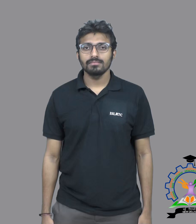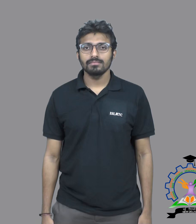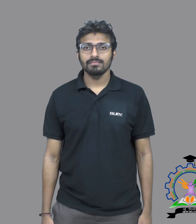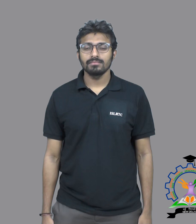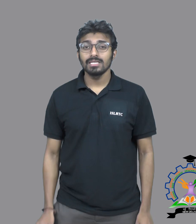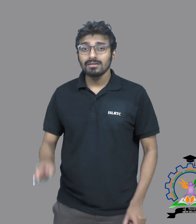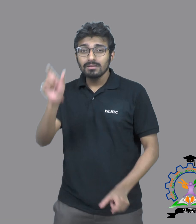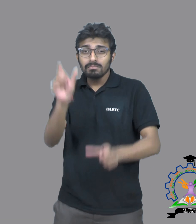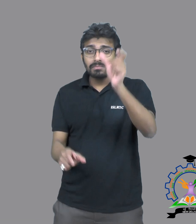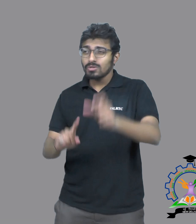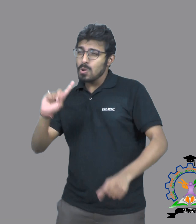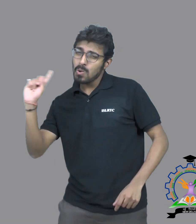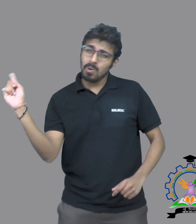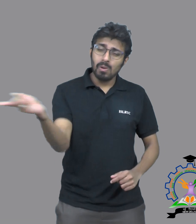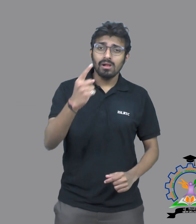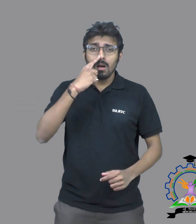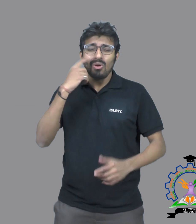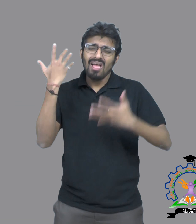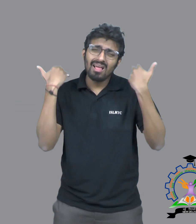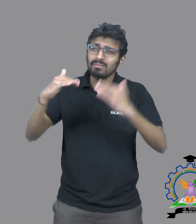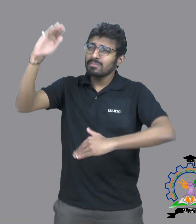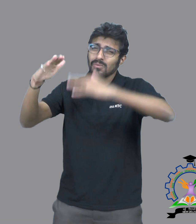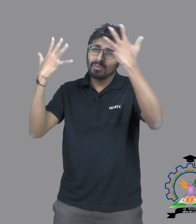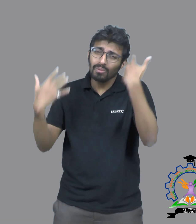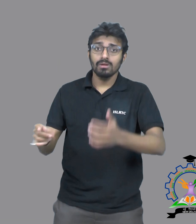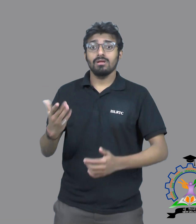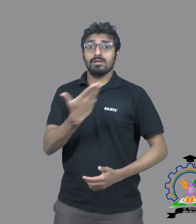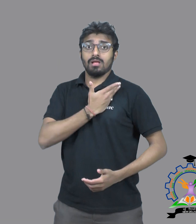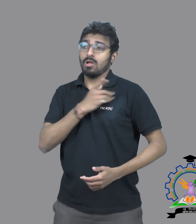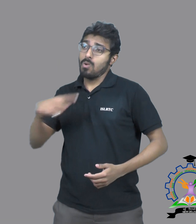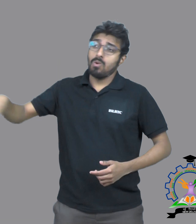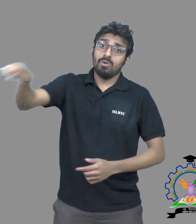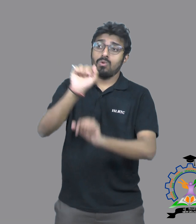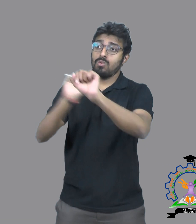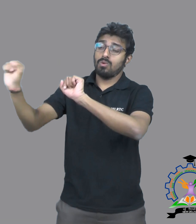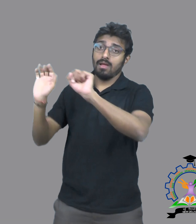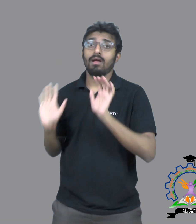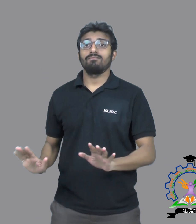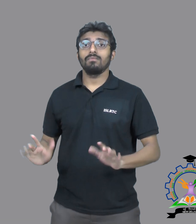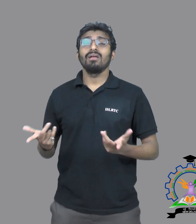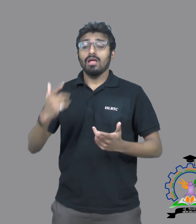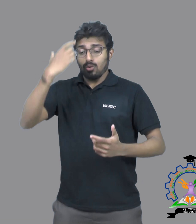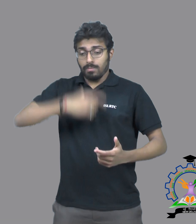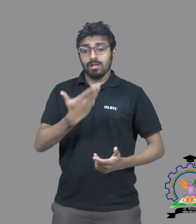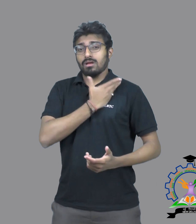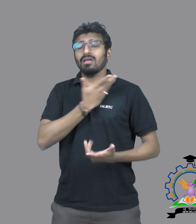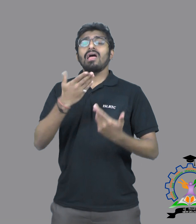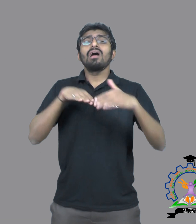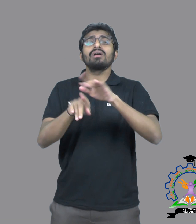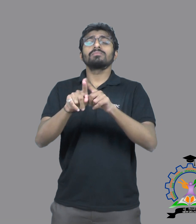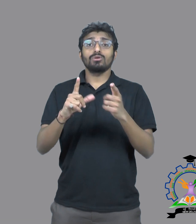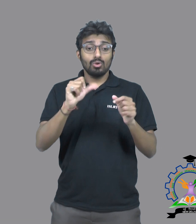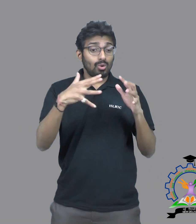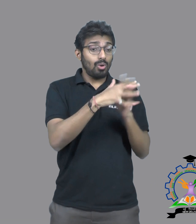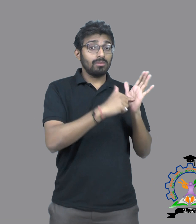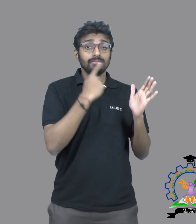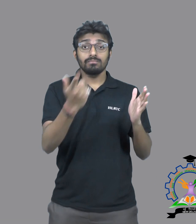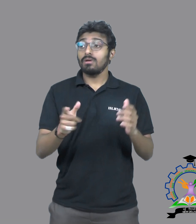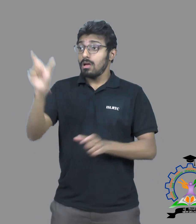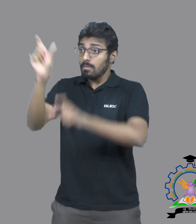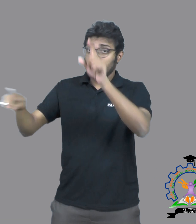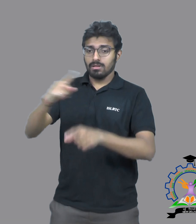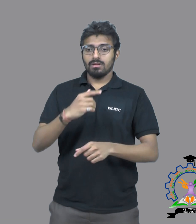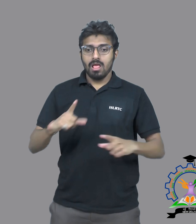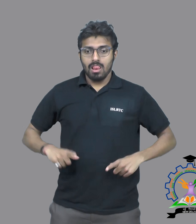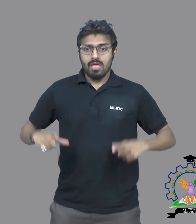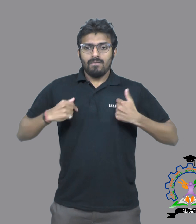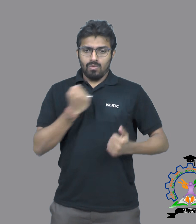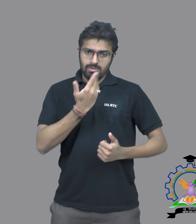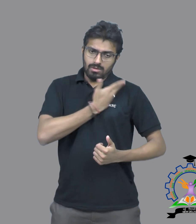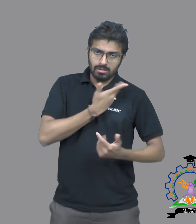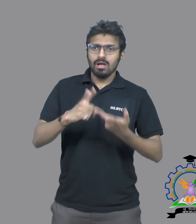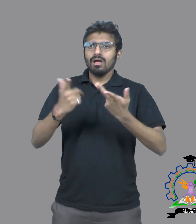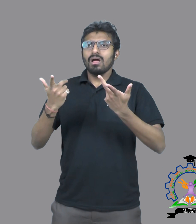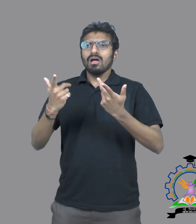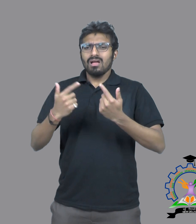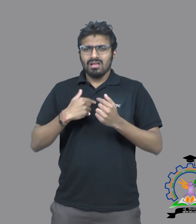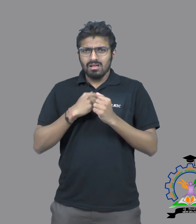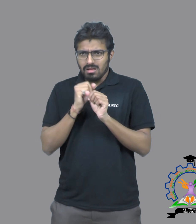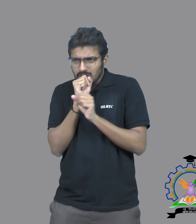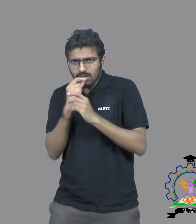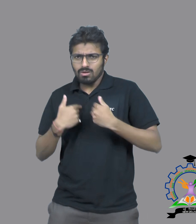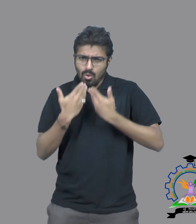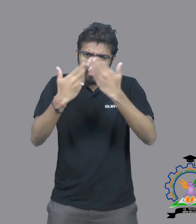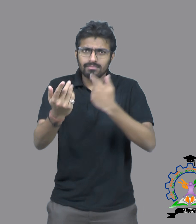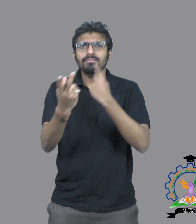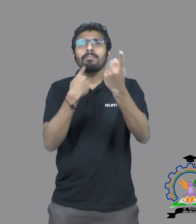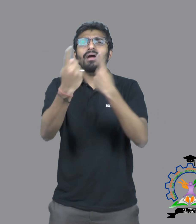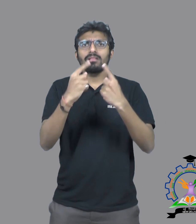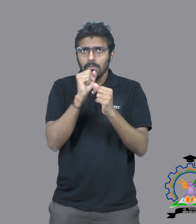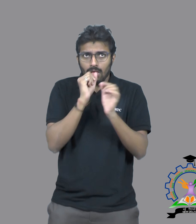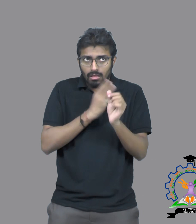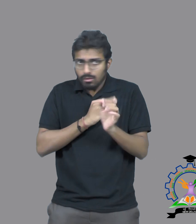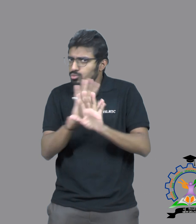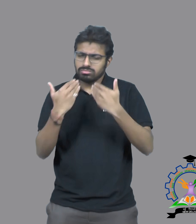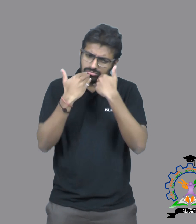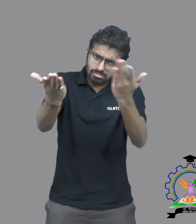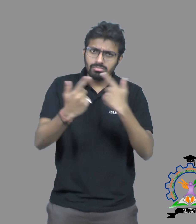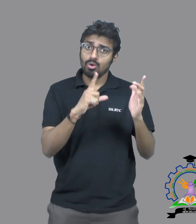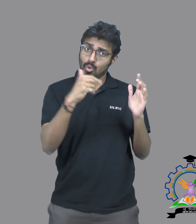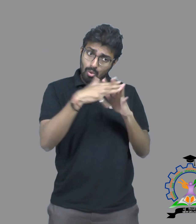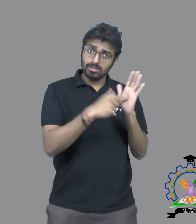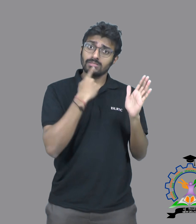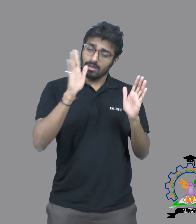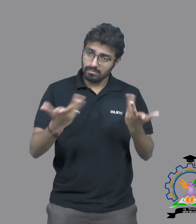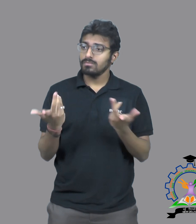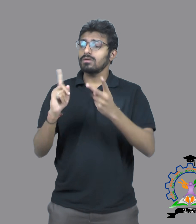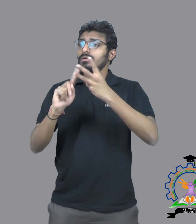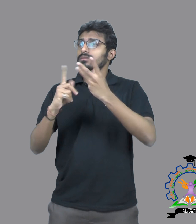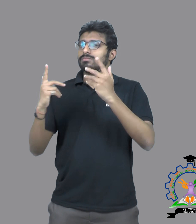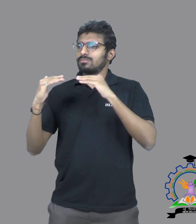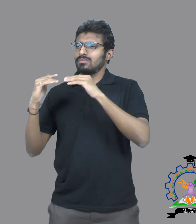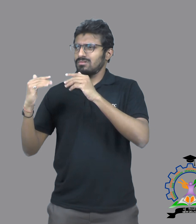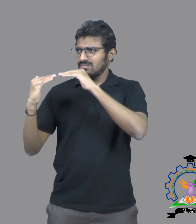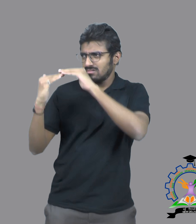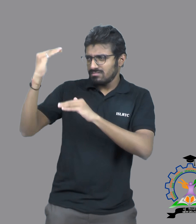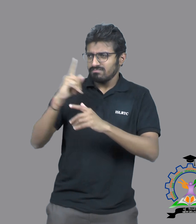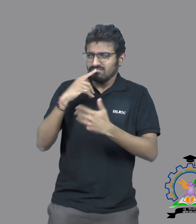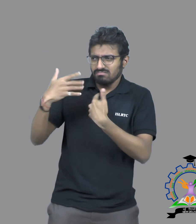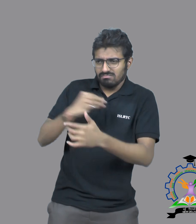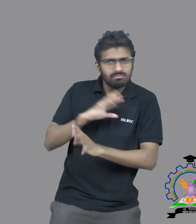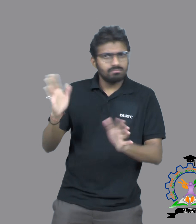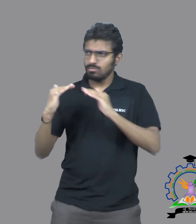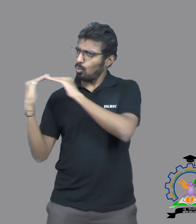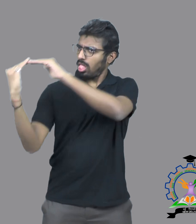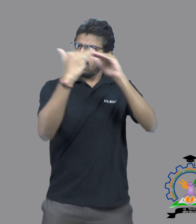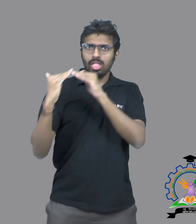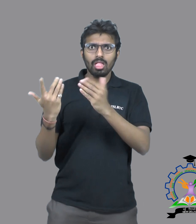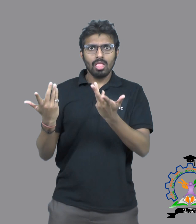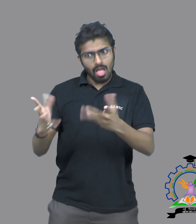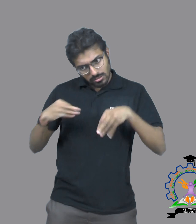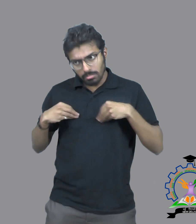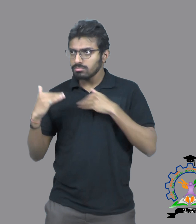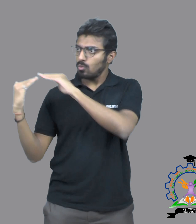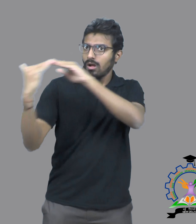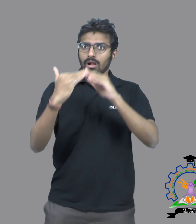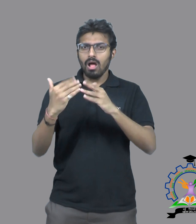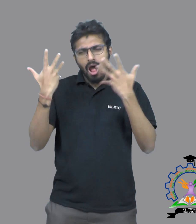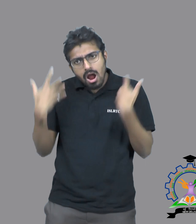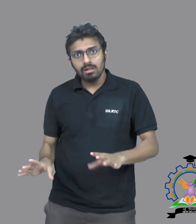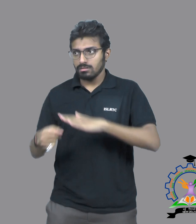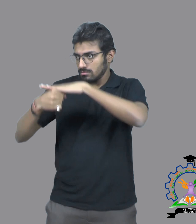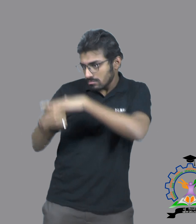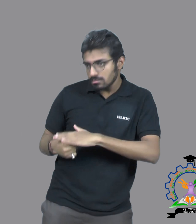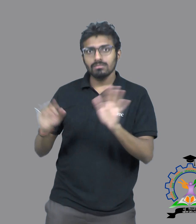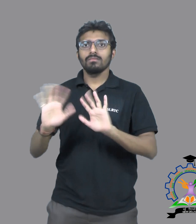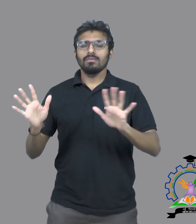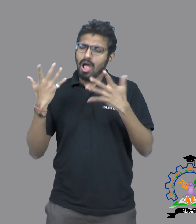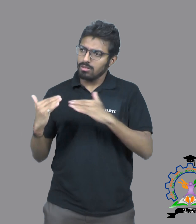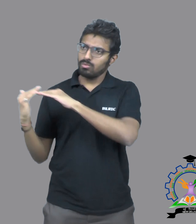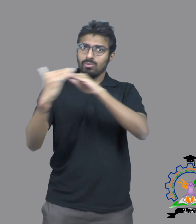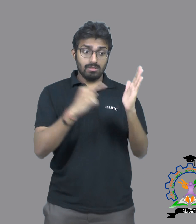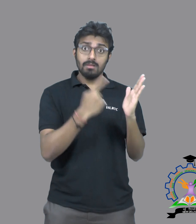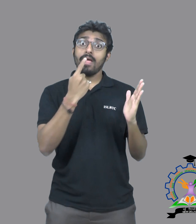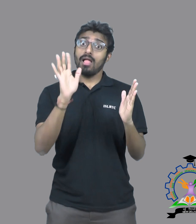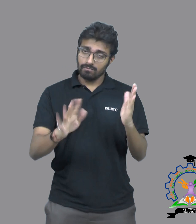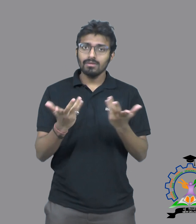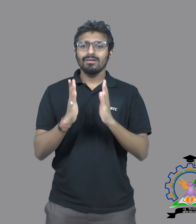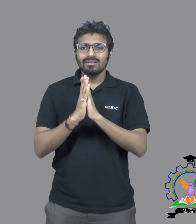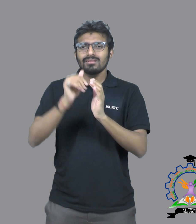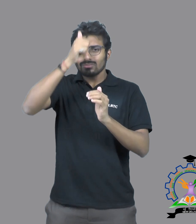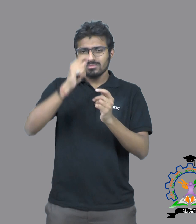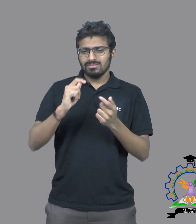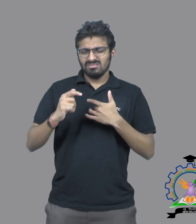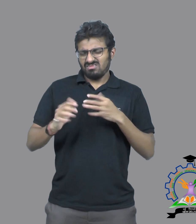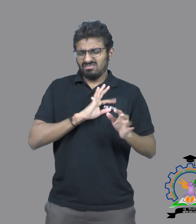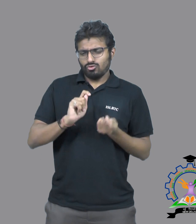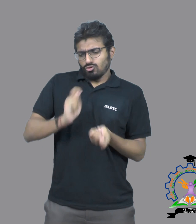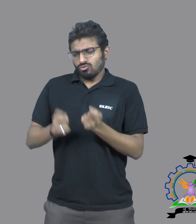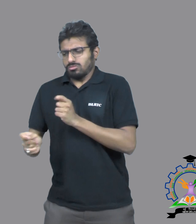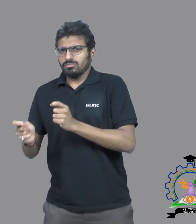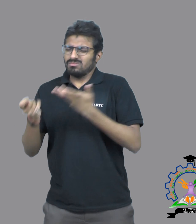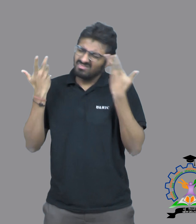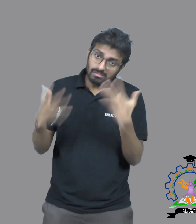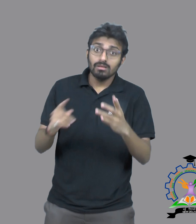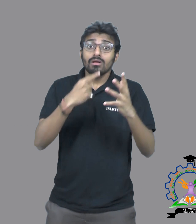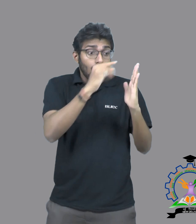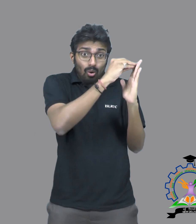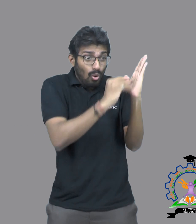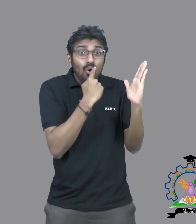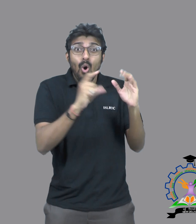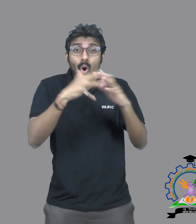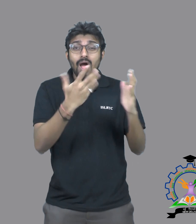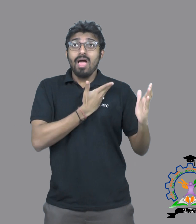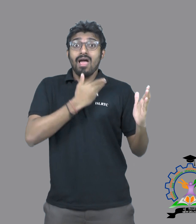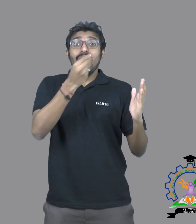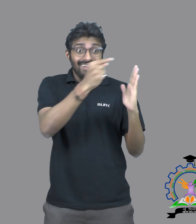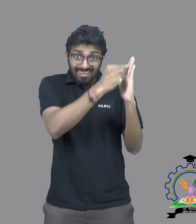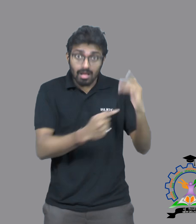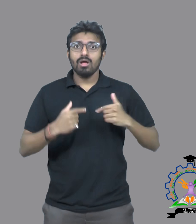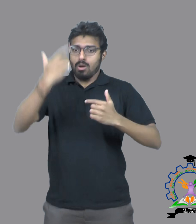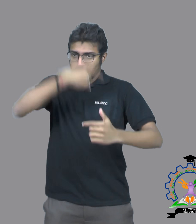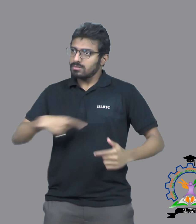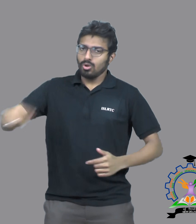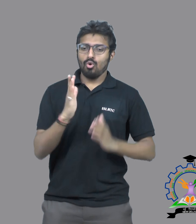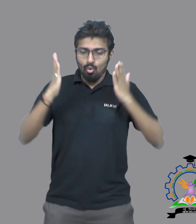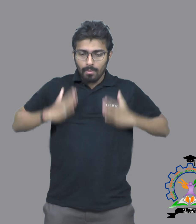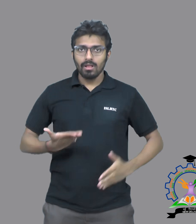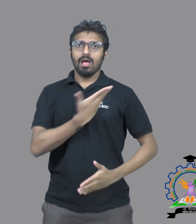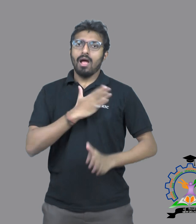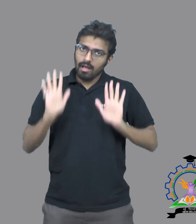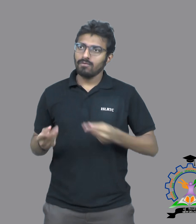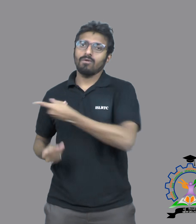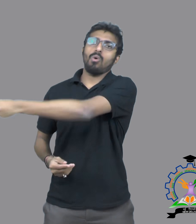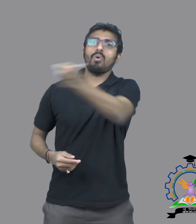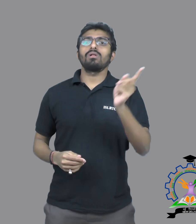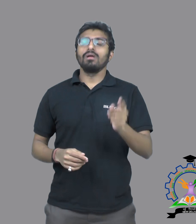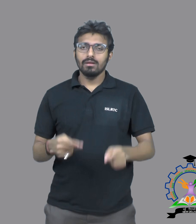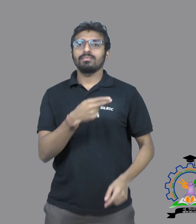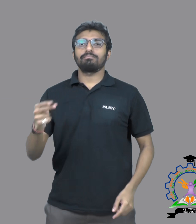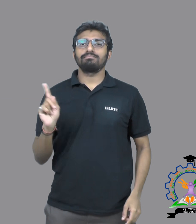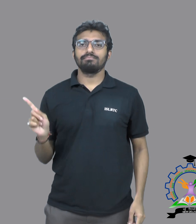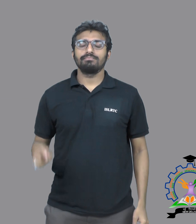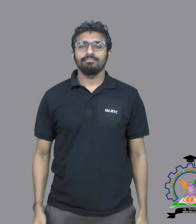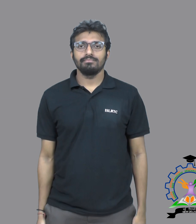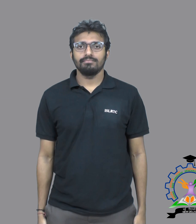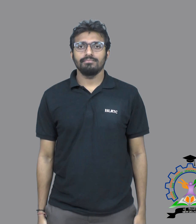Human Rights